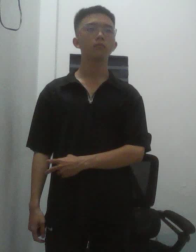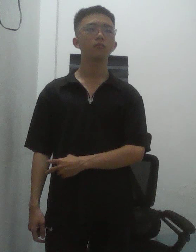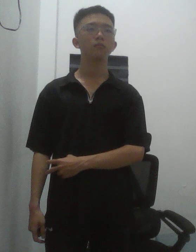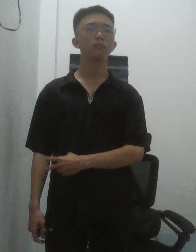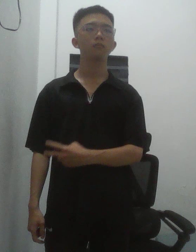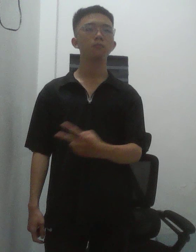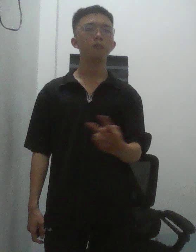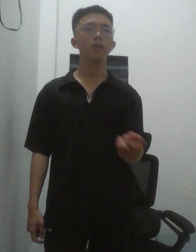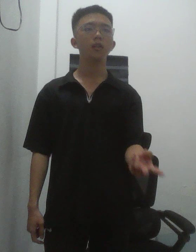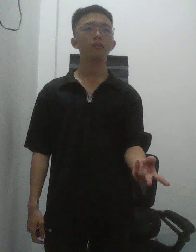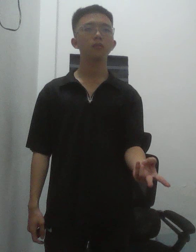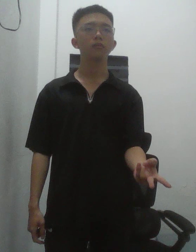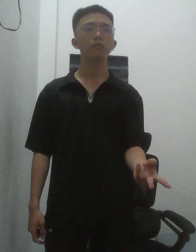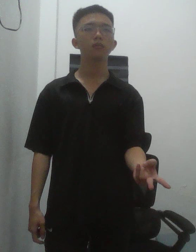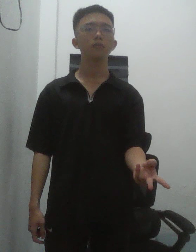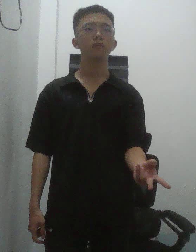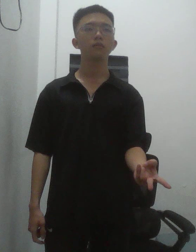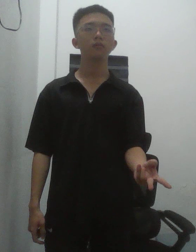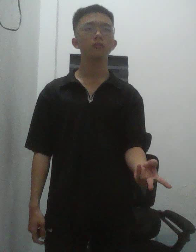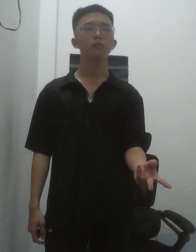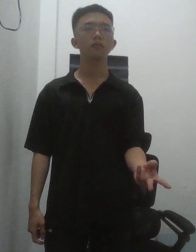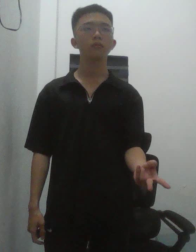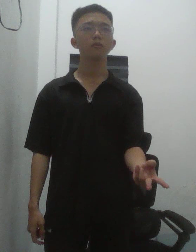it